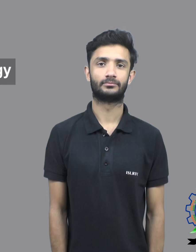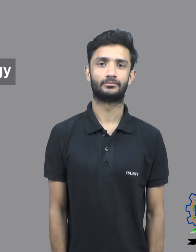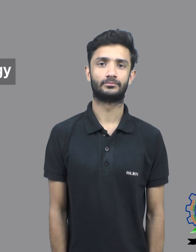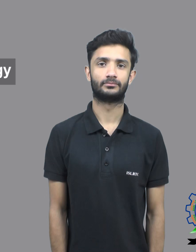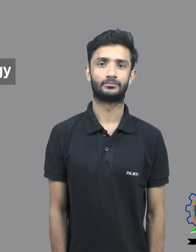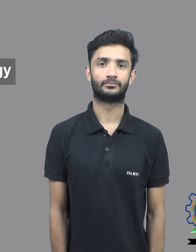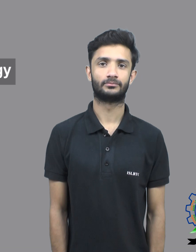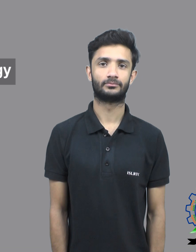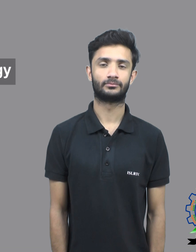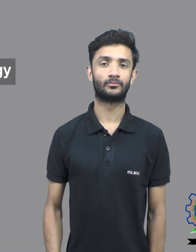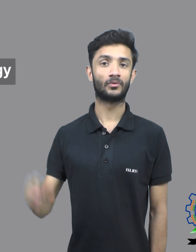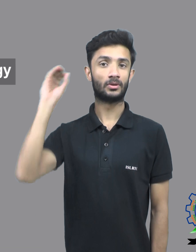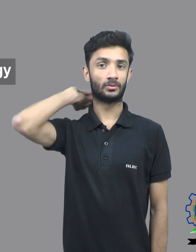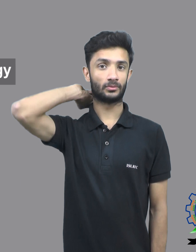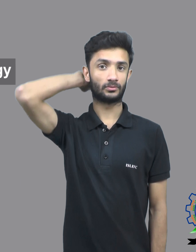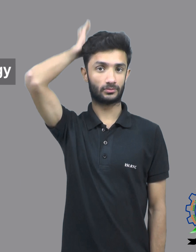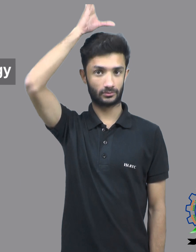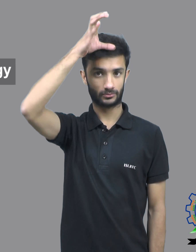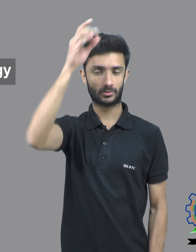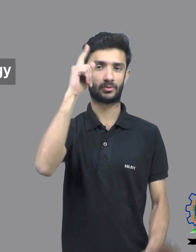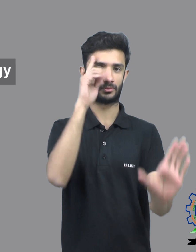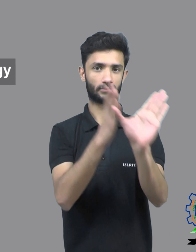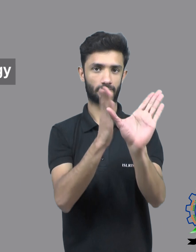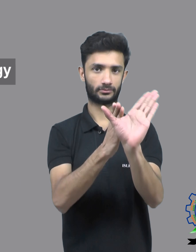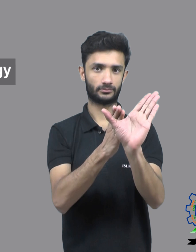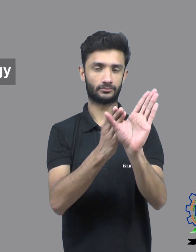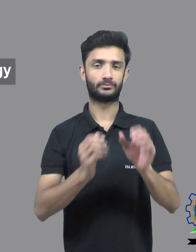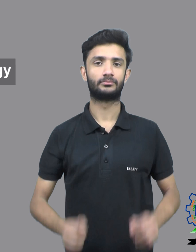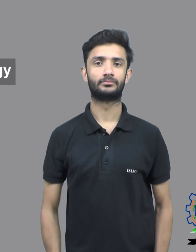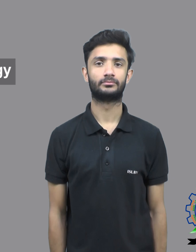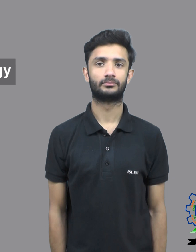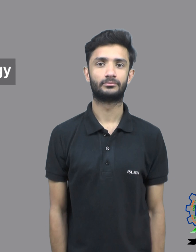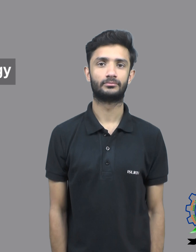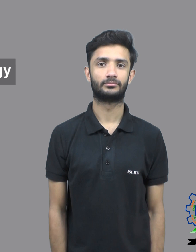Cognitive Psychology